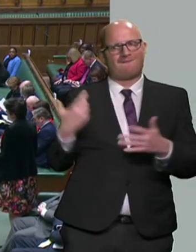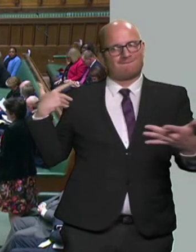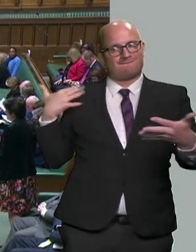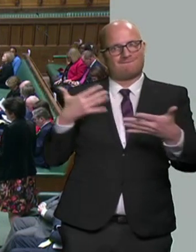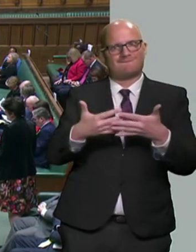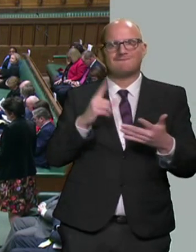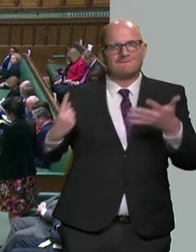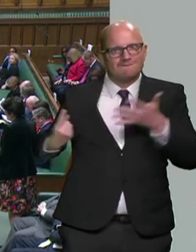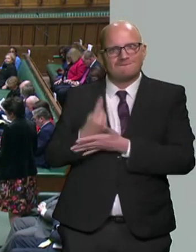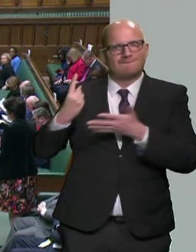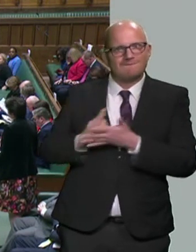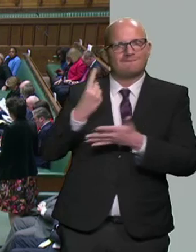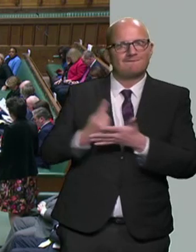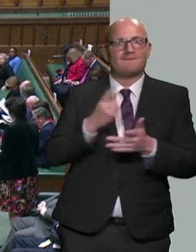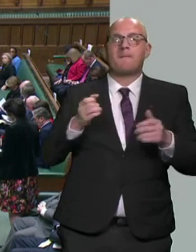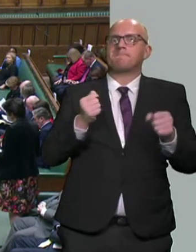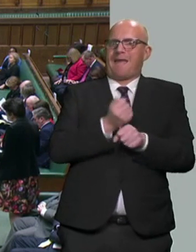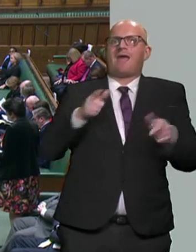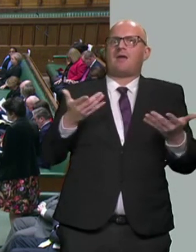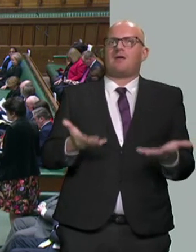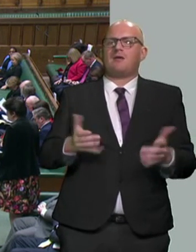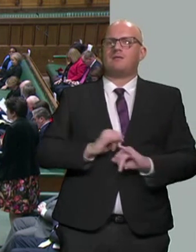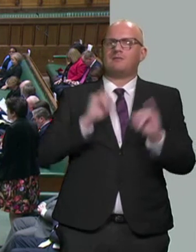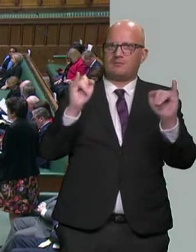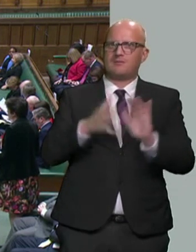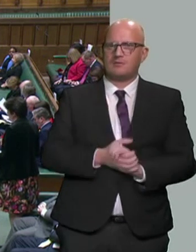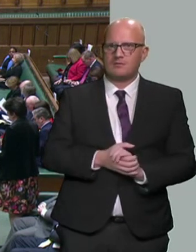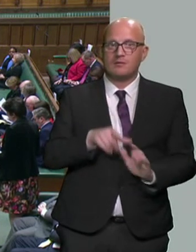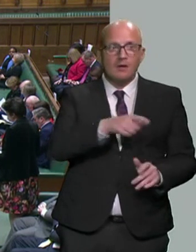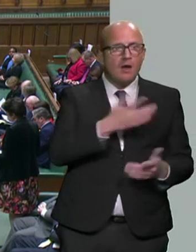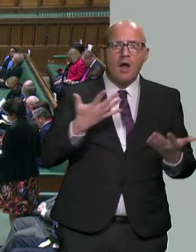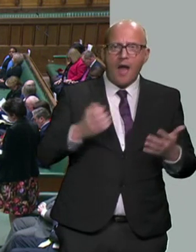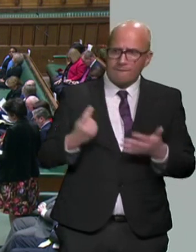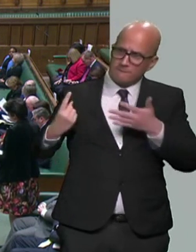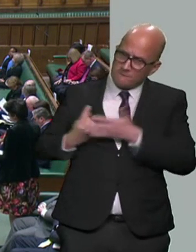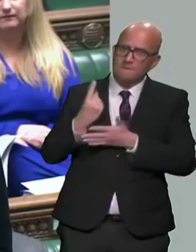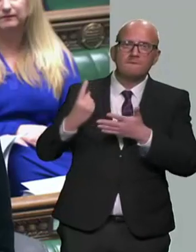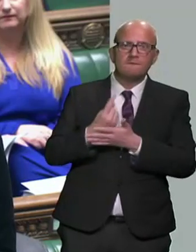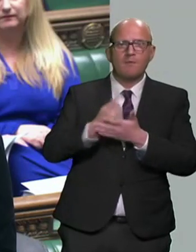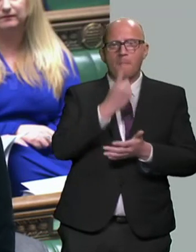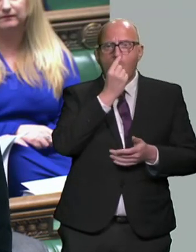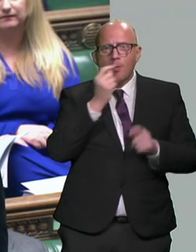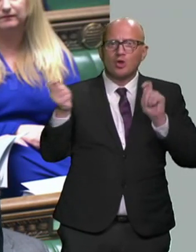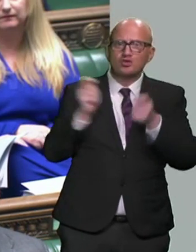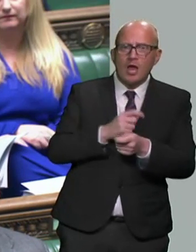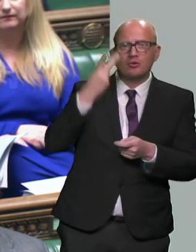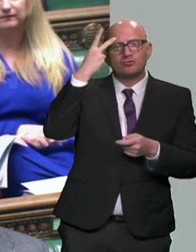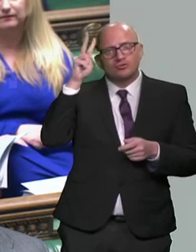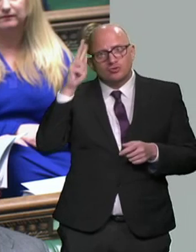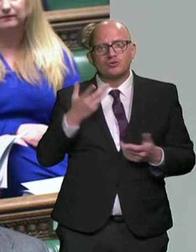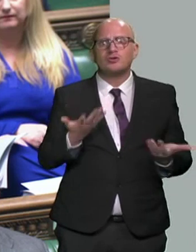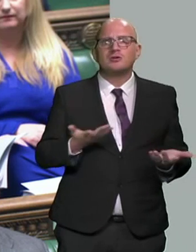Each of those layers has seen political choices and opportunities for change squandered by this UK Tory Government and their predecessors.